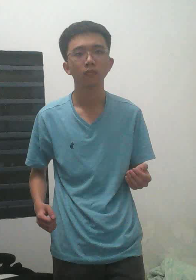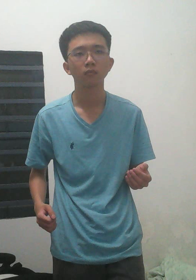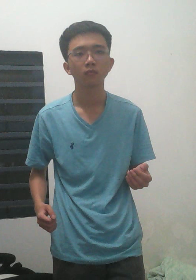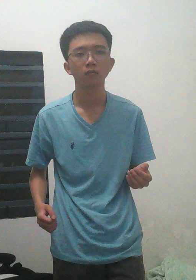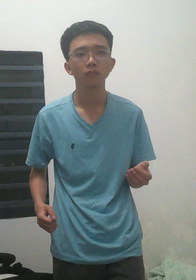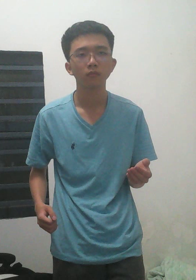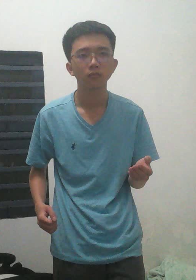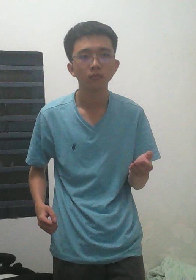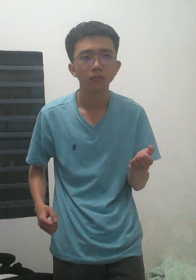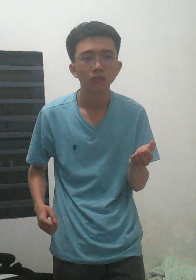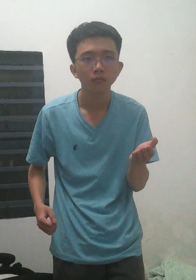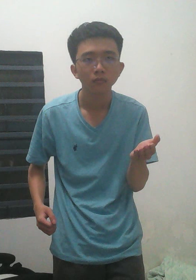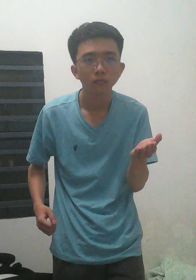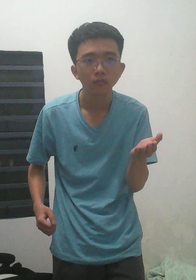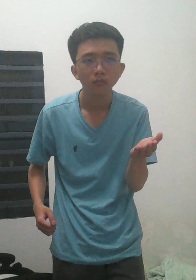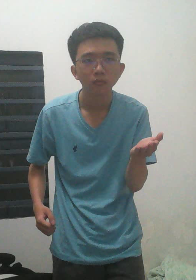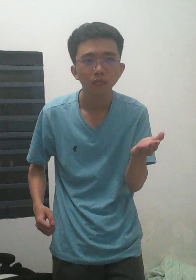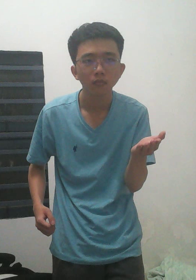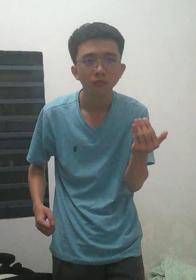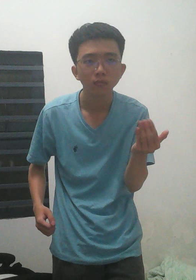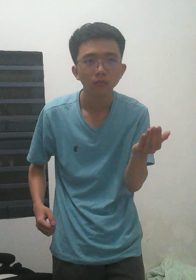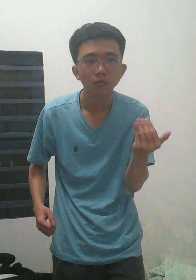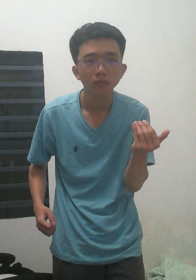yeu cau